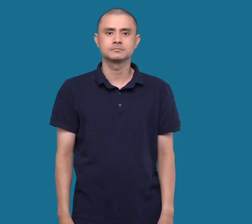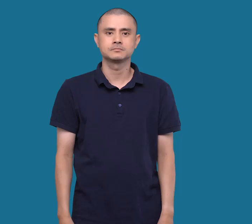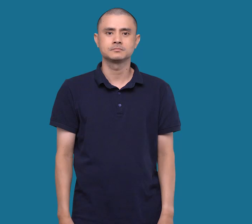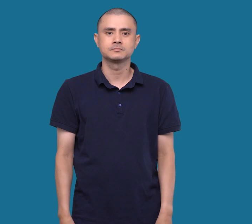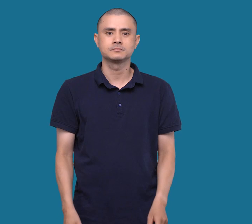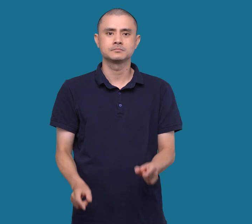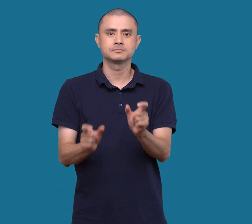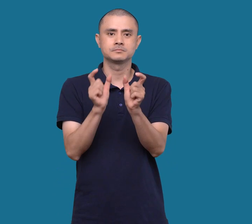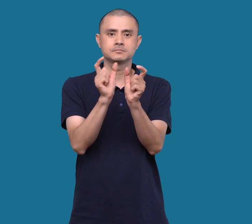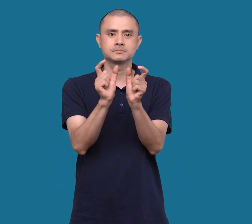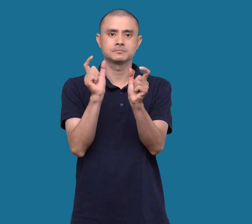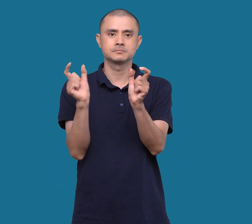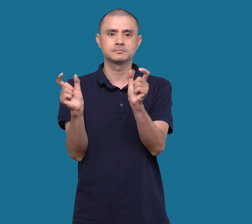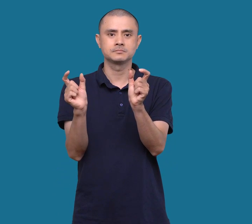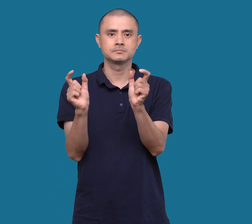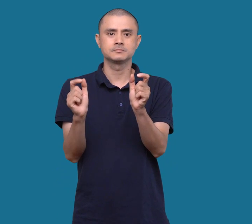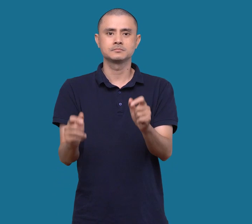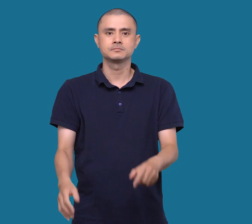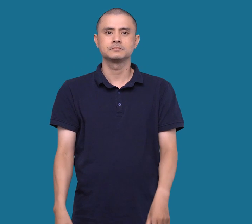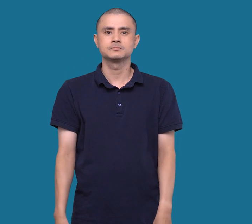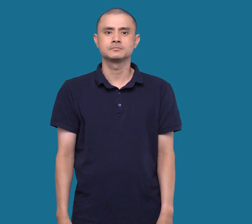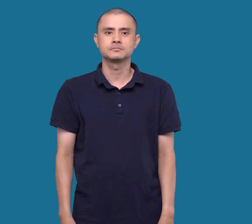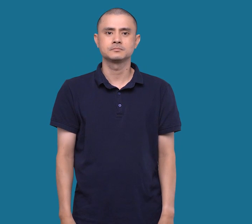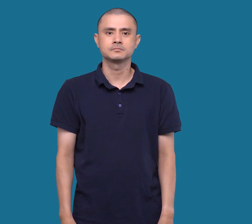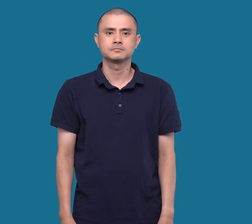quan hệ từ